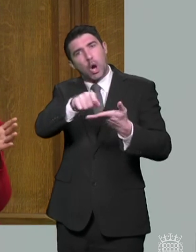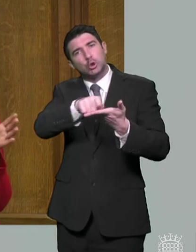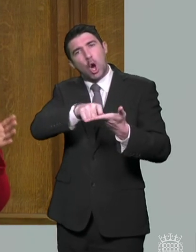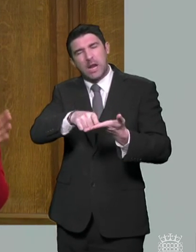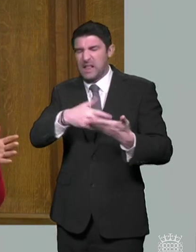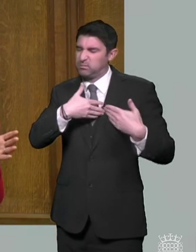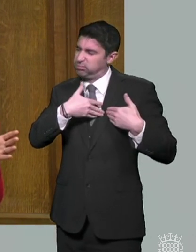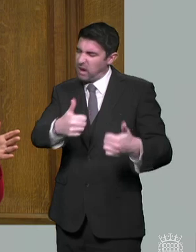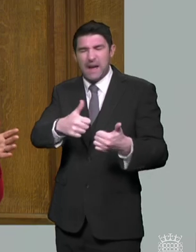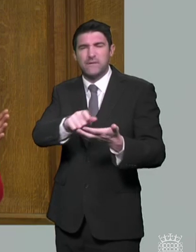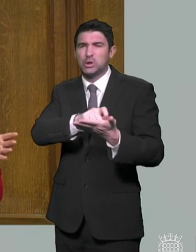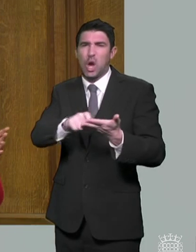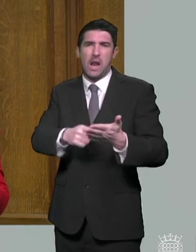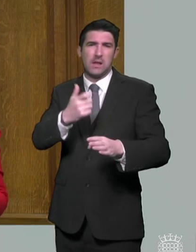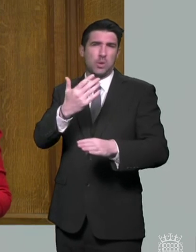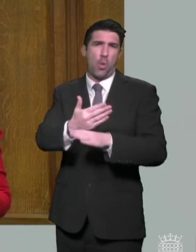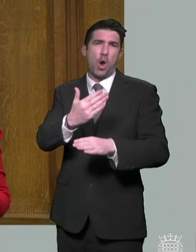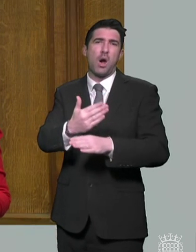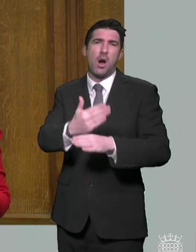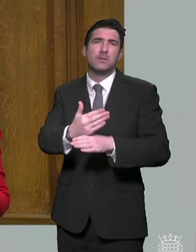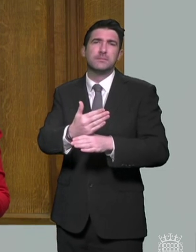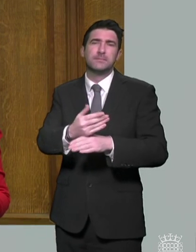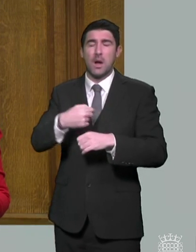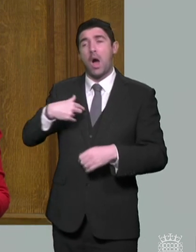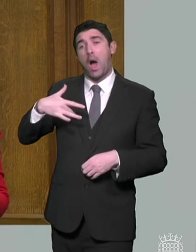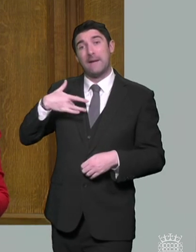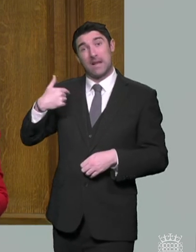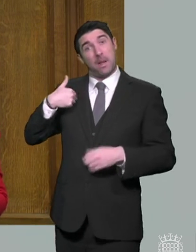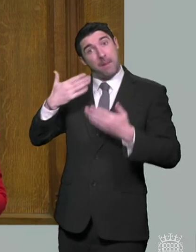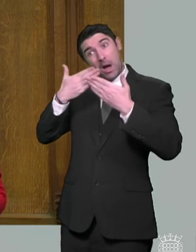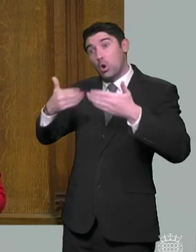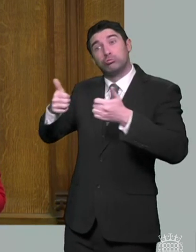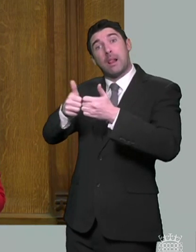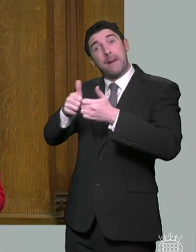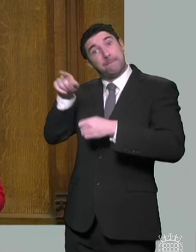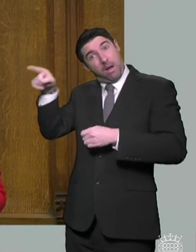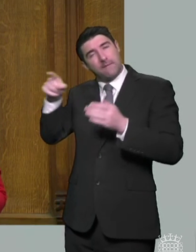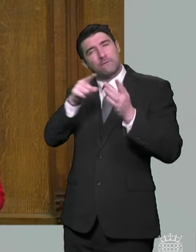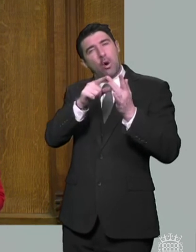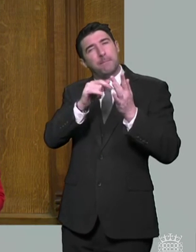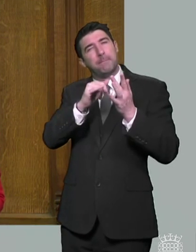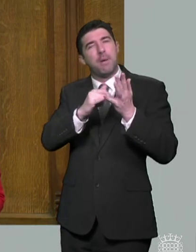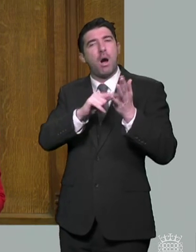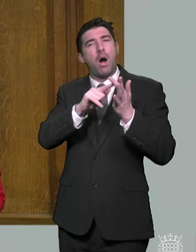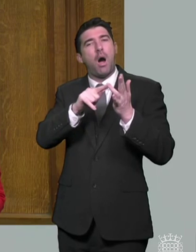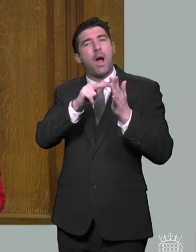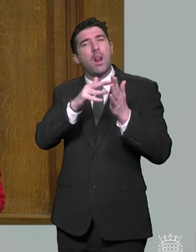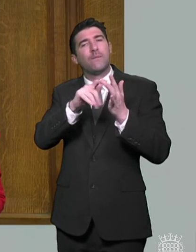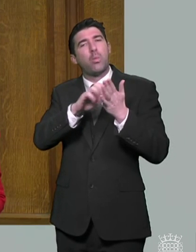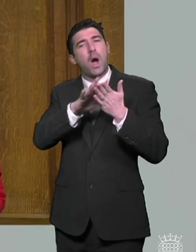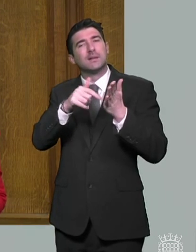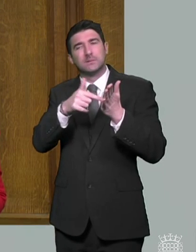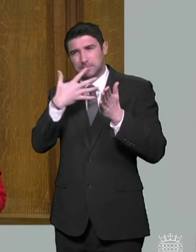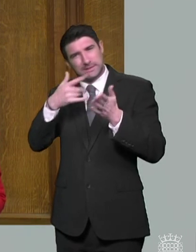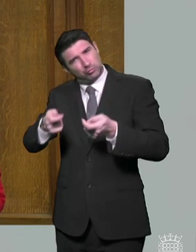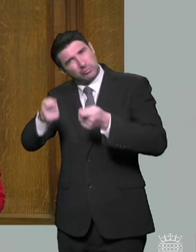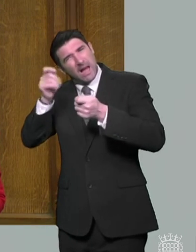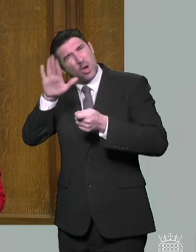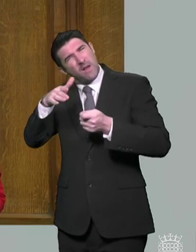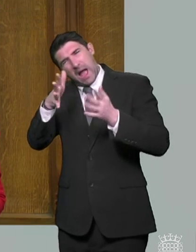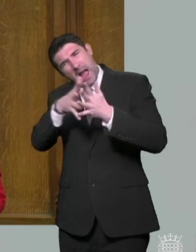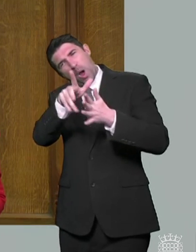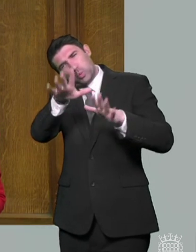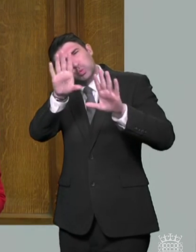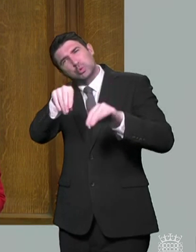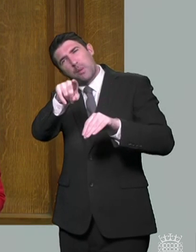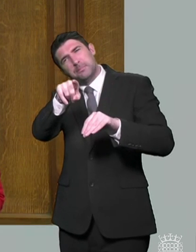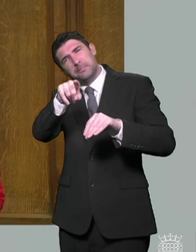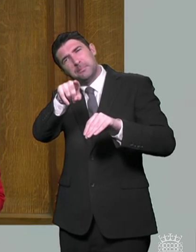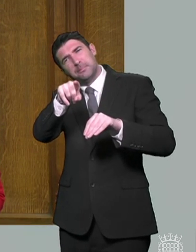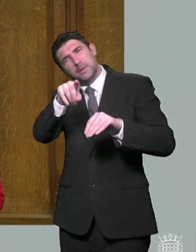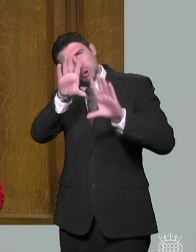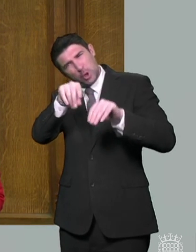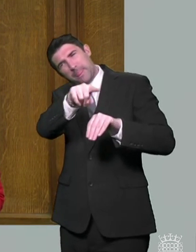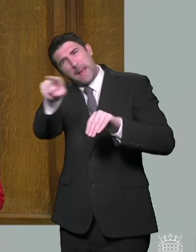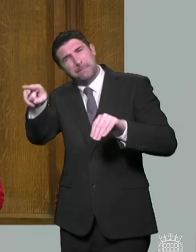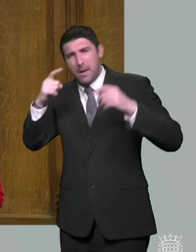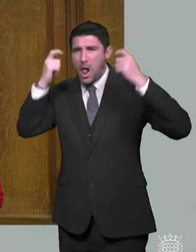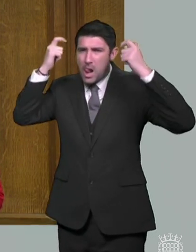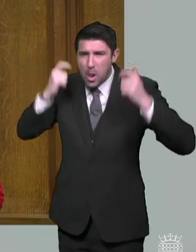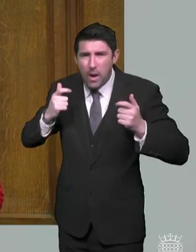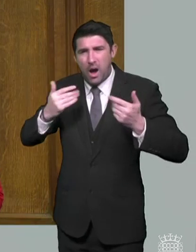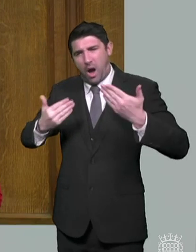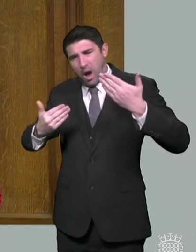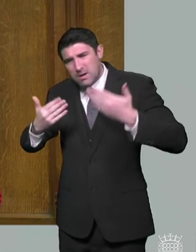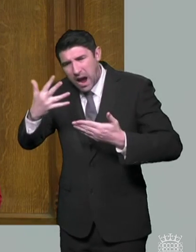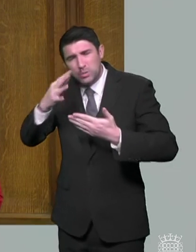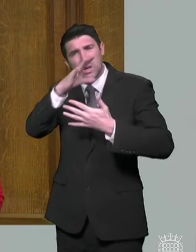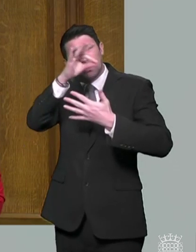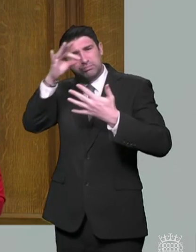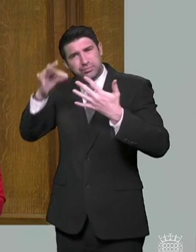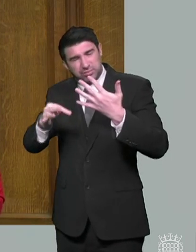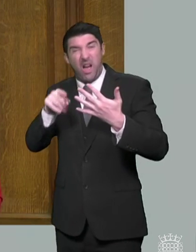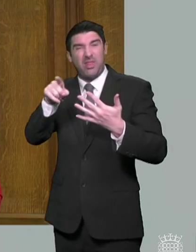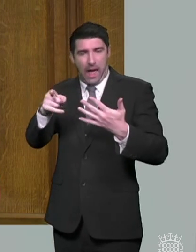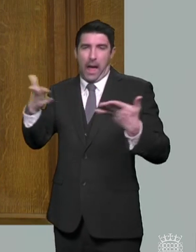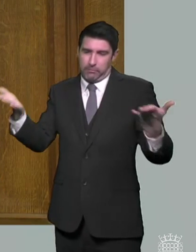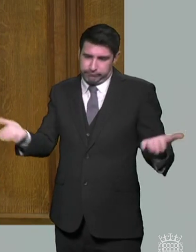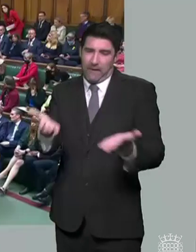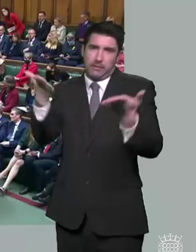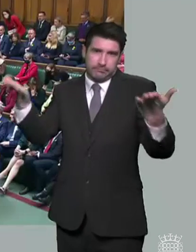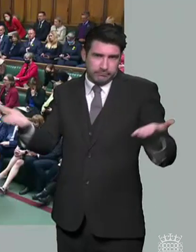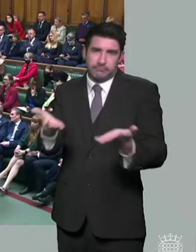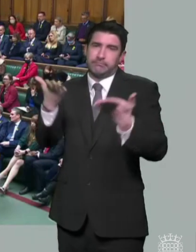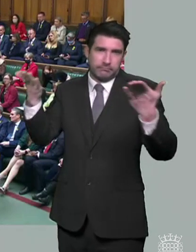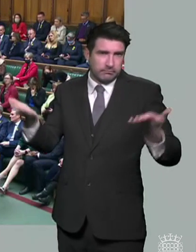The Prime Minister did not fully respond to the honourable Member for Isle of Wight about how he will tackle the activity of those enablers who have, for too long, been corrupting the rule of law in our country.